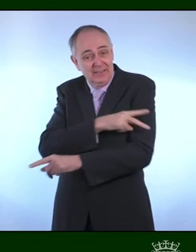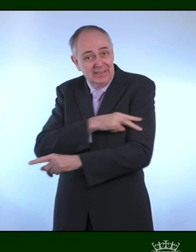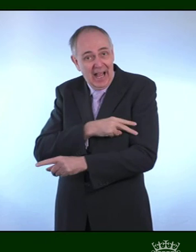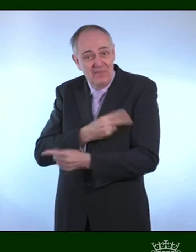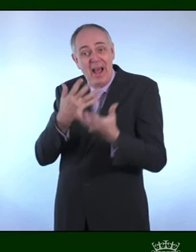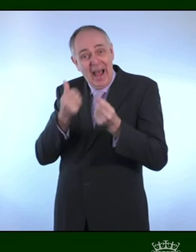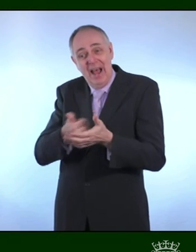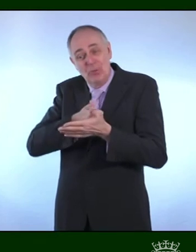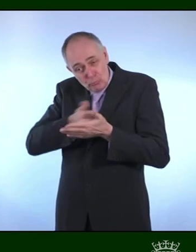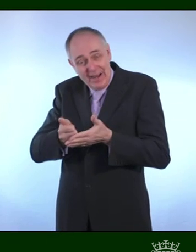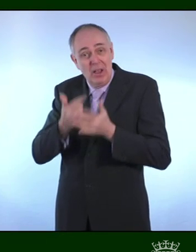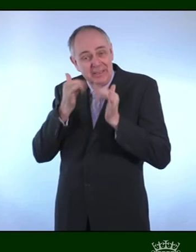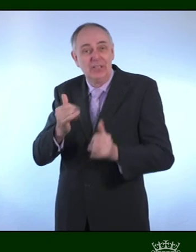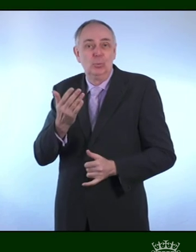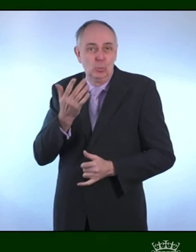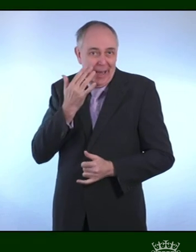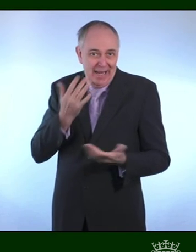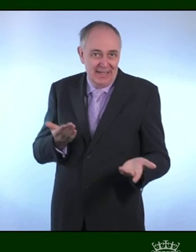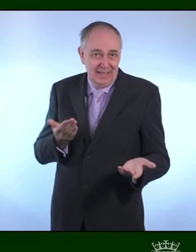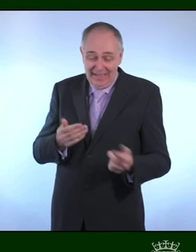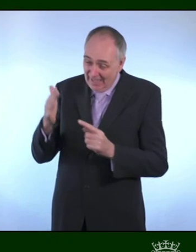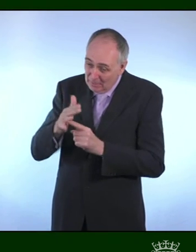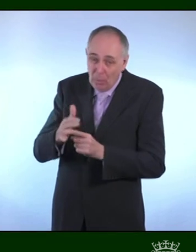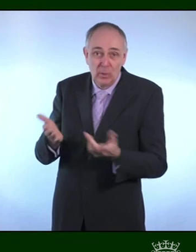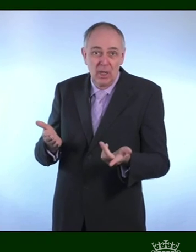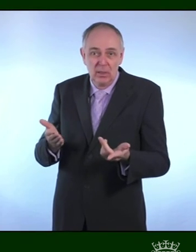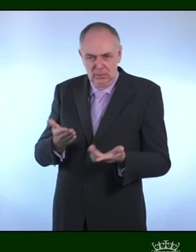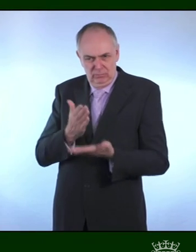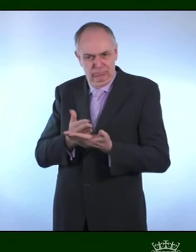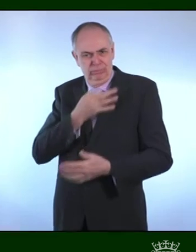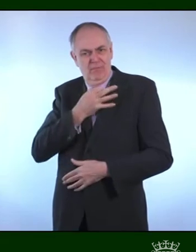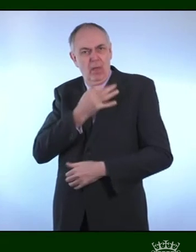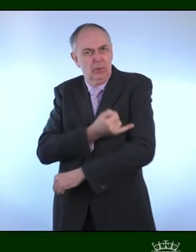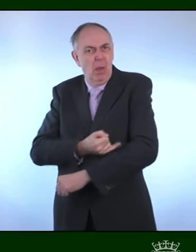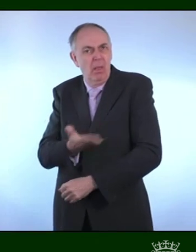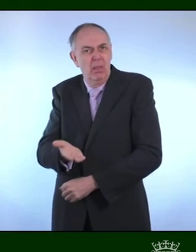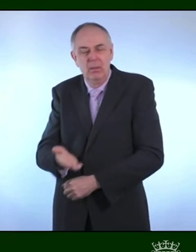They are very important and obviously very vulnerable in this crisis.